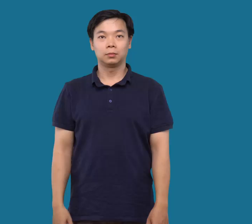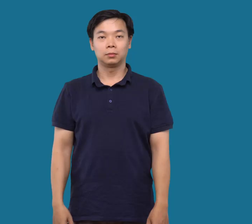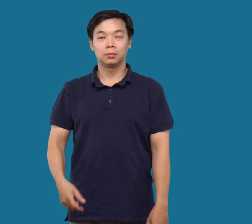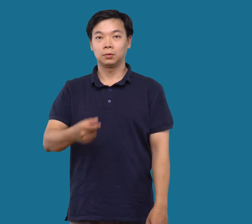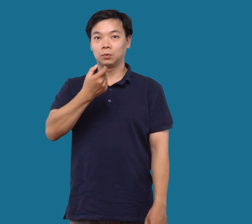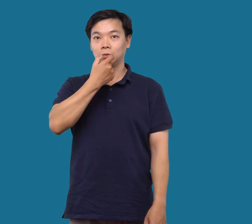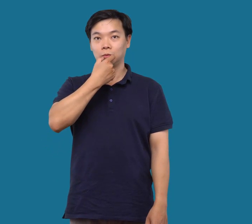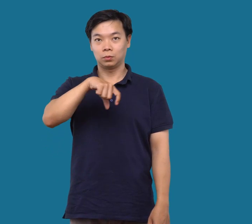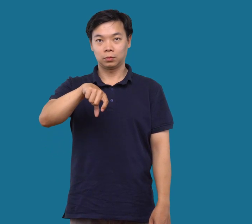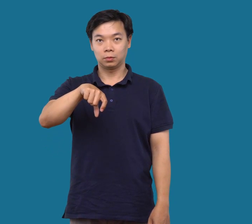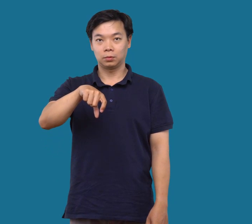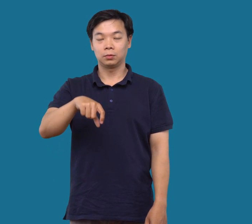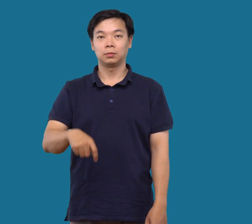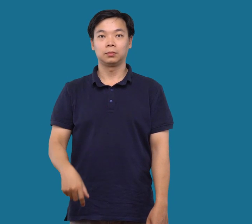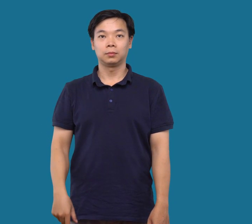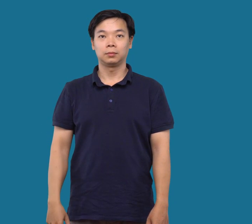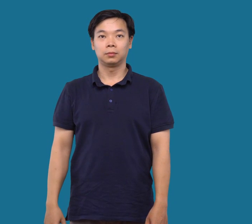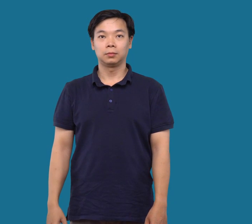quận